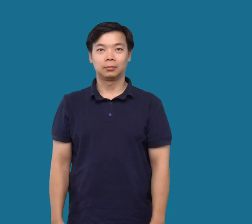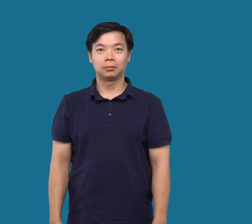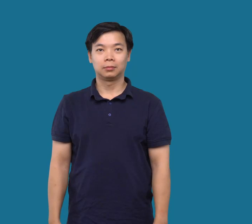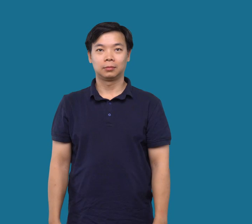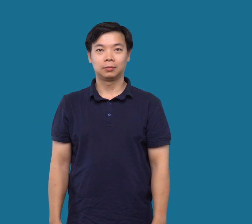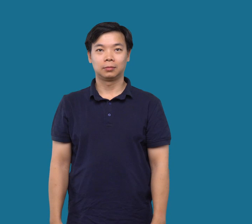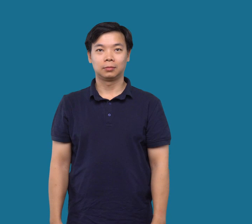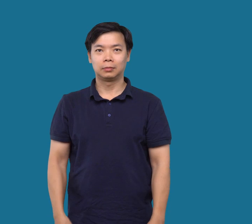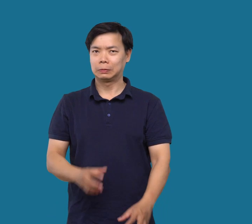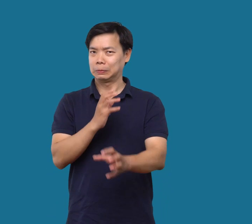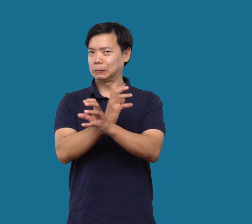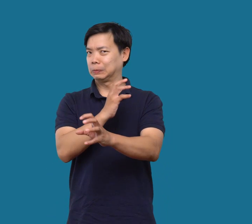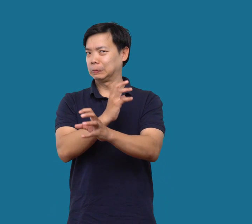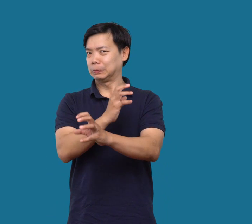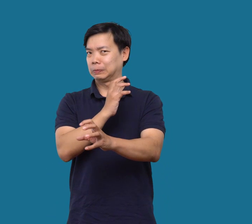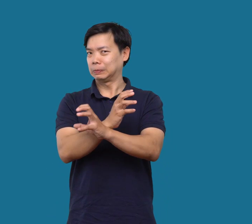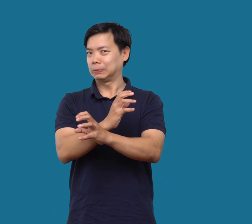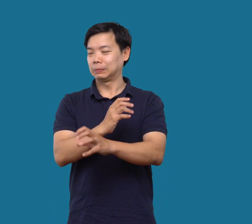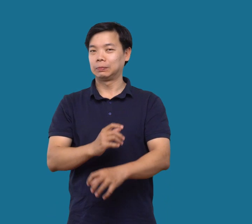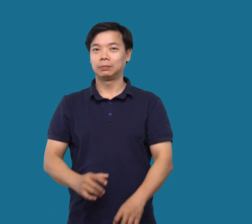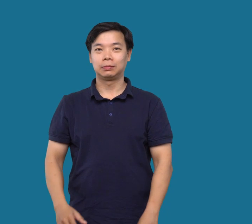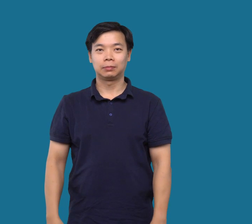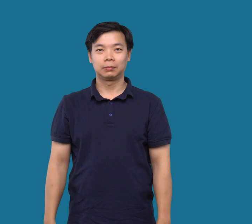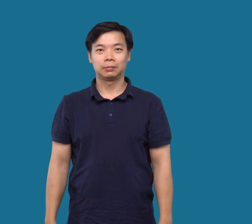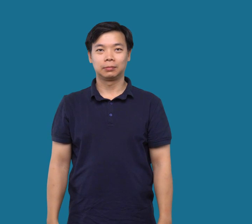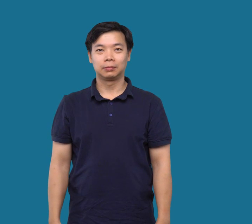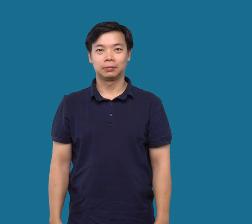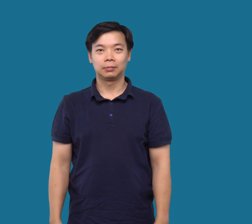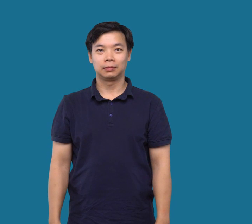nguy hiểm